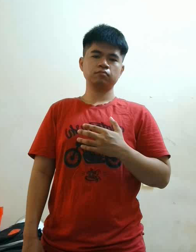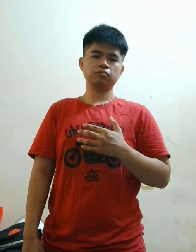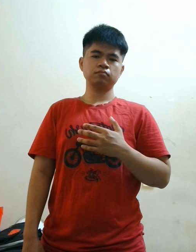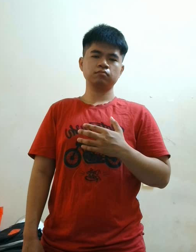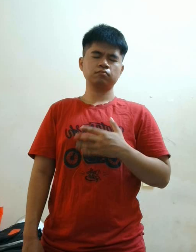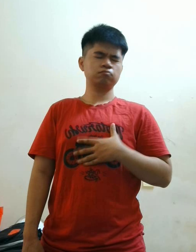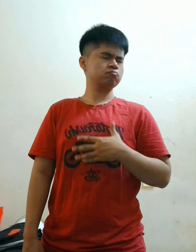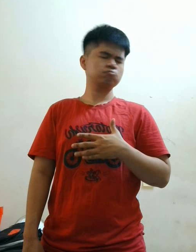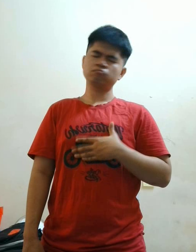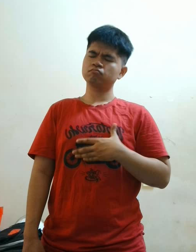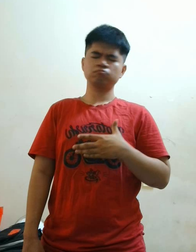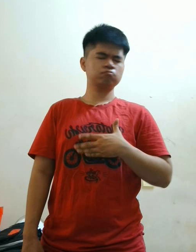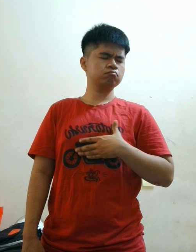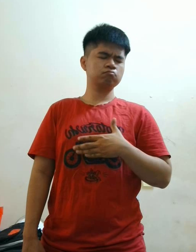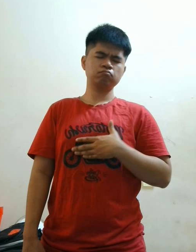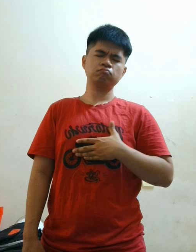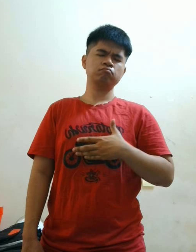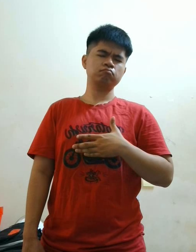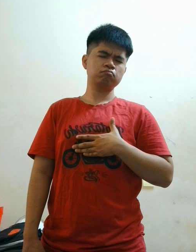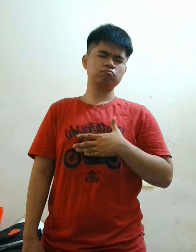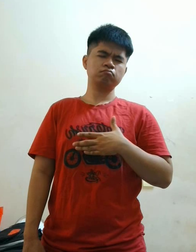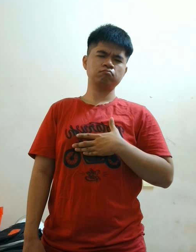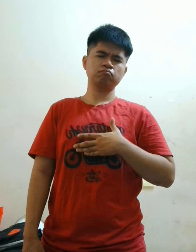khong thich